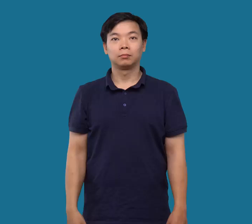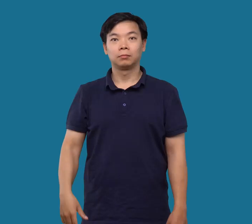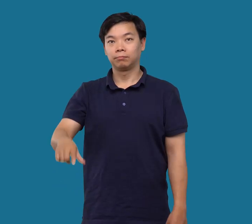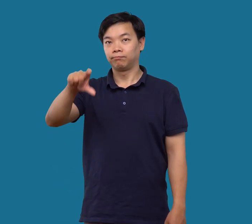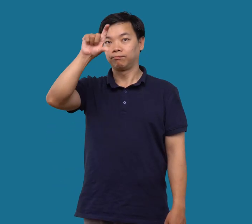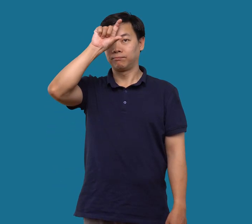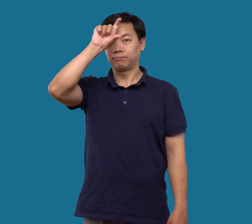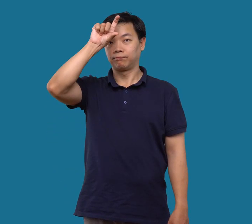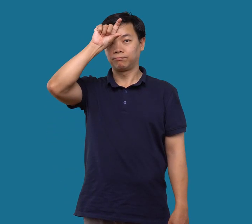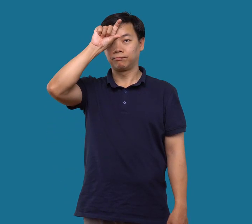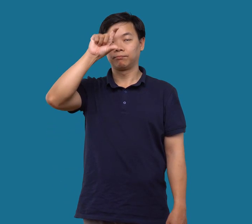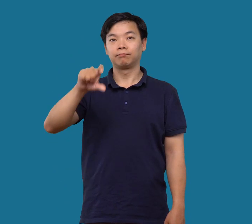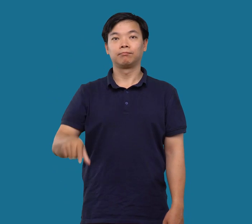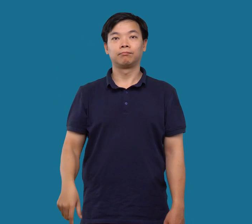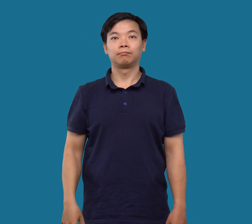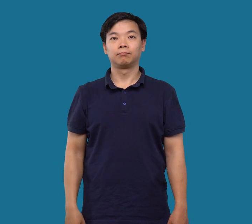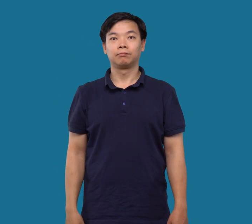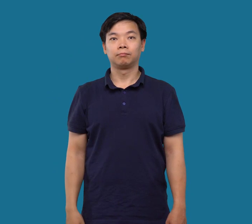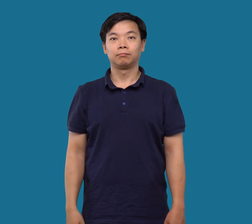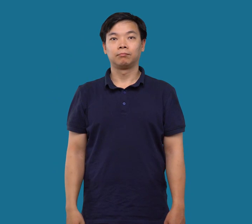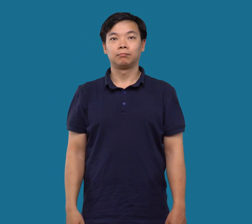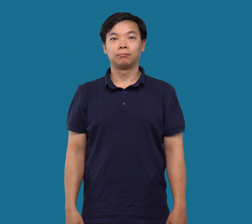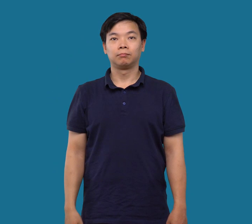loài vật